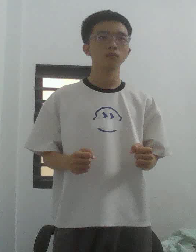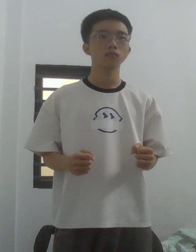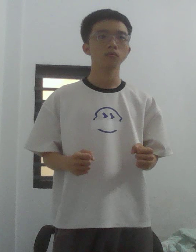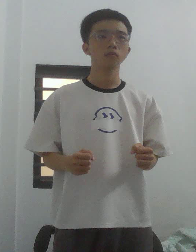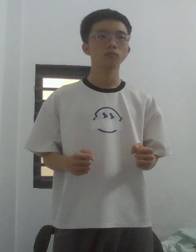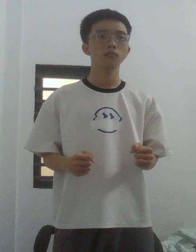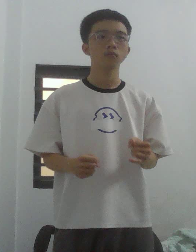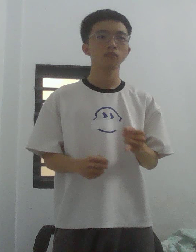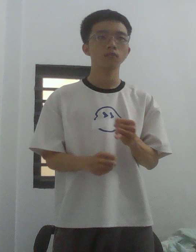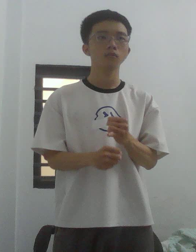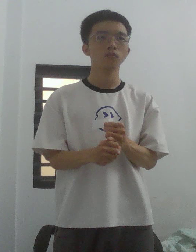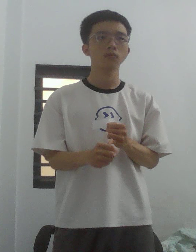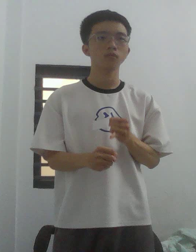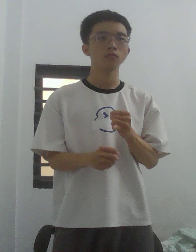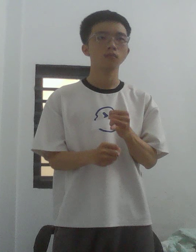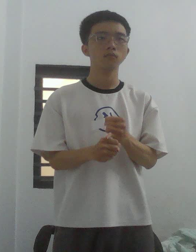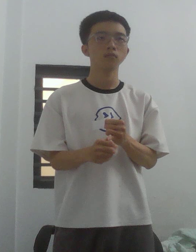cuoi nam